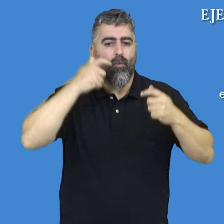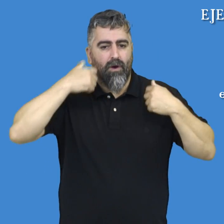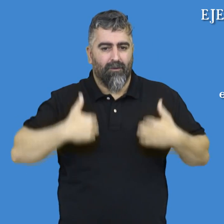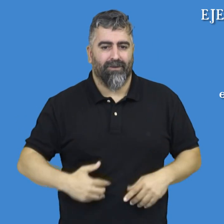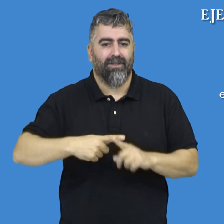cuerpo